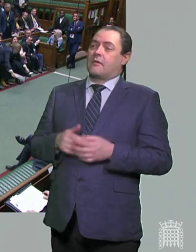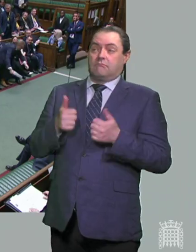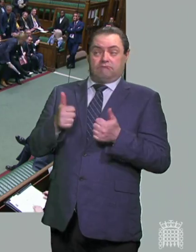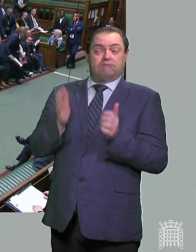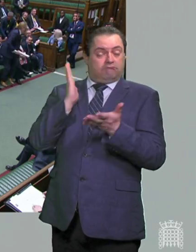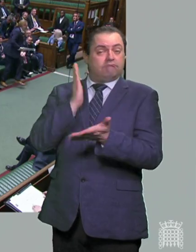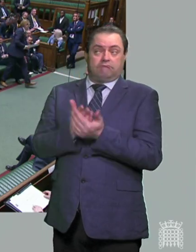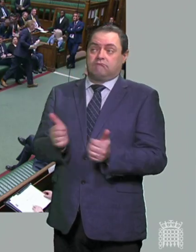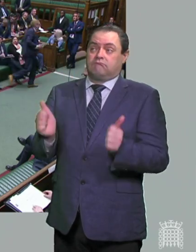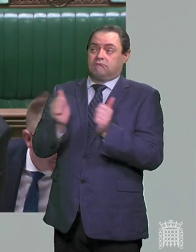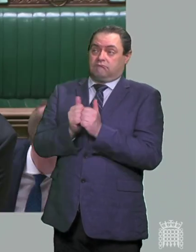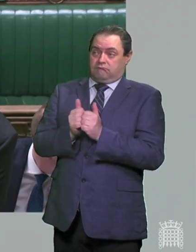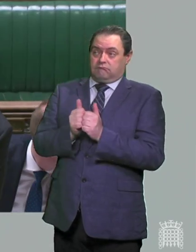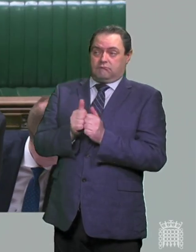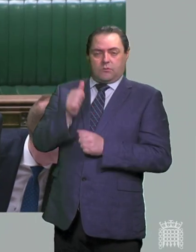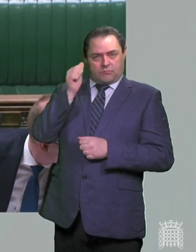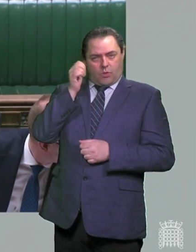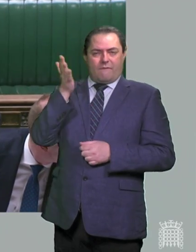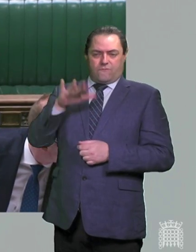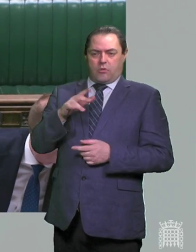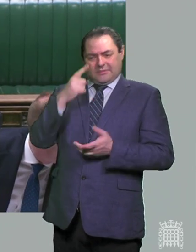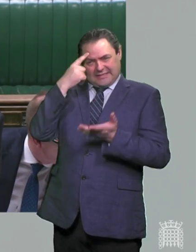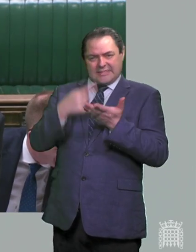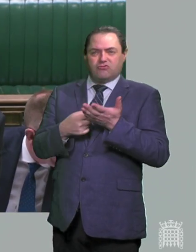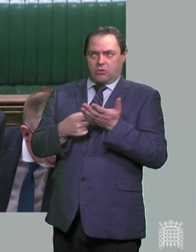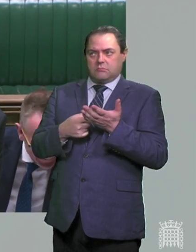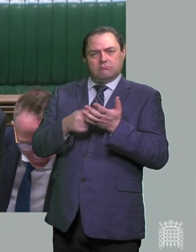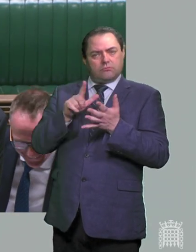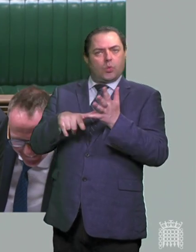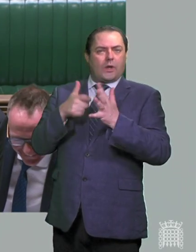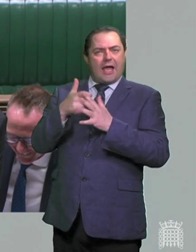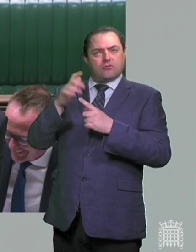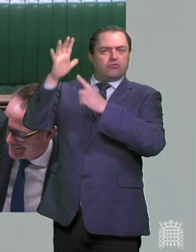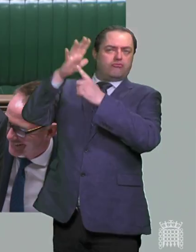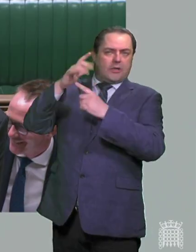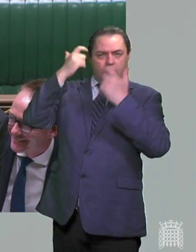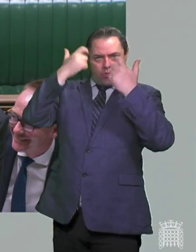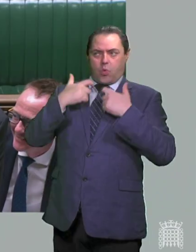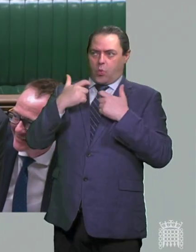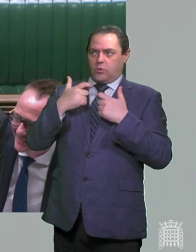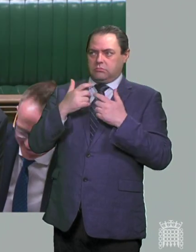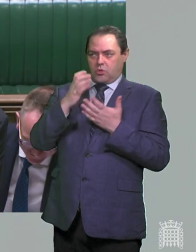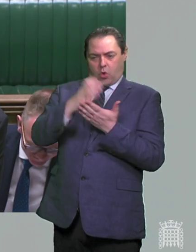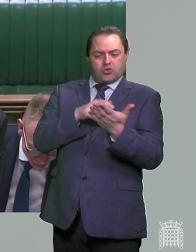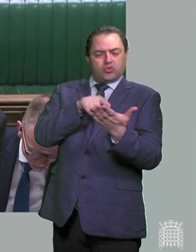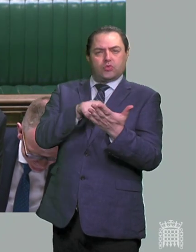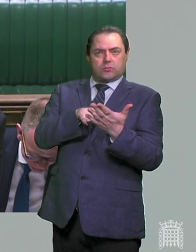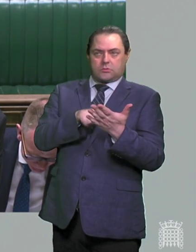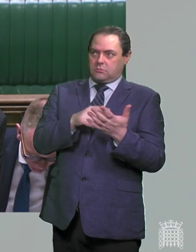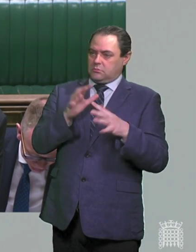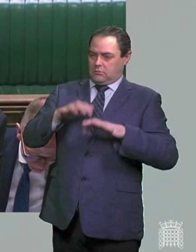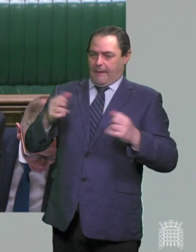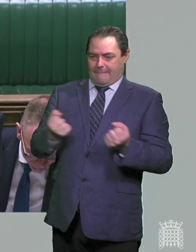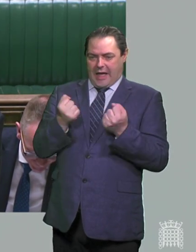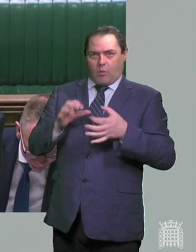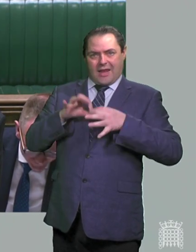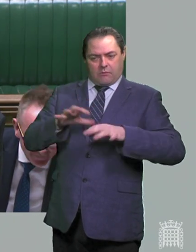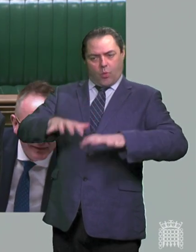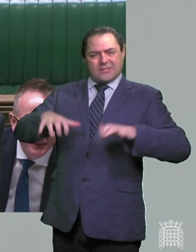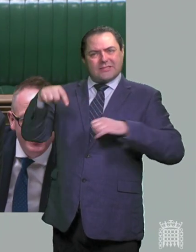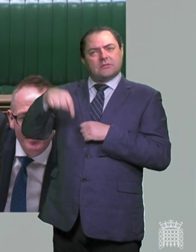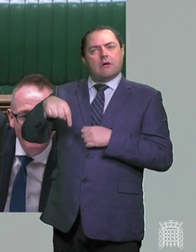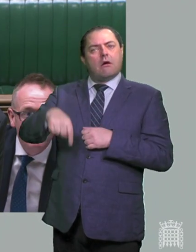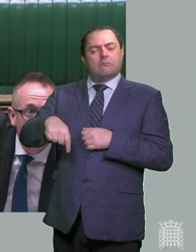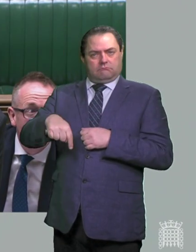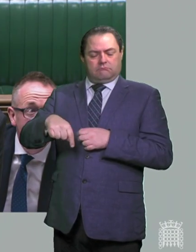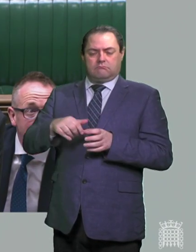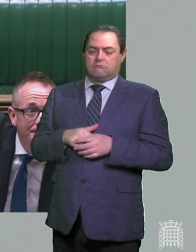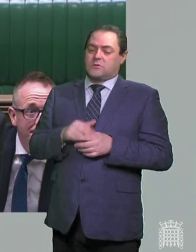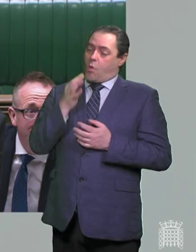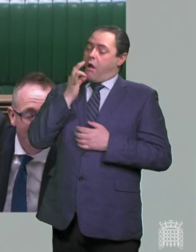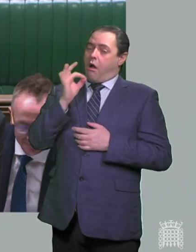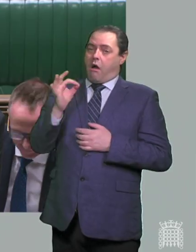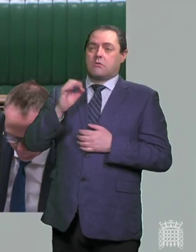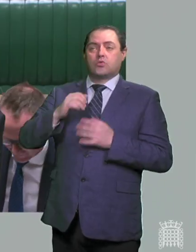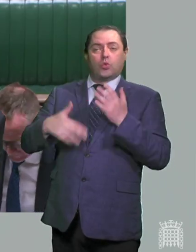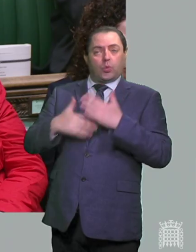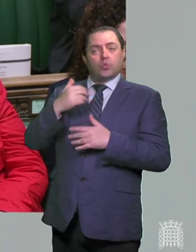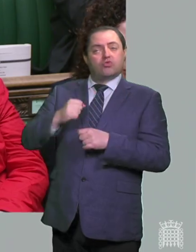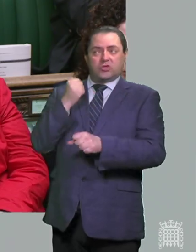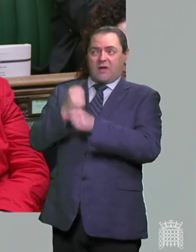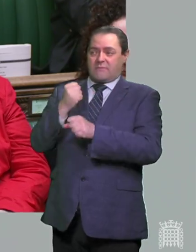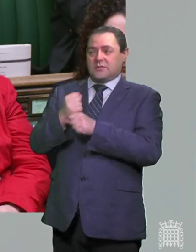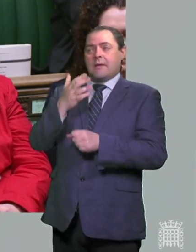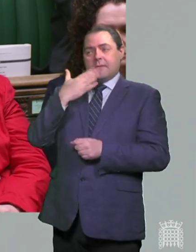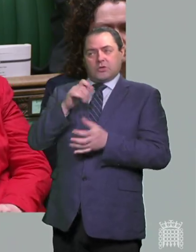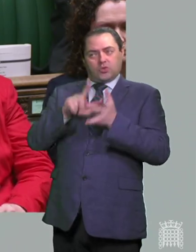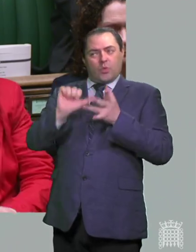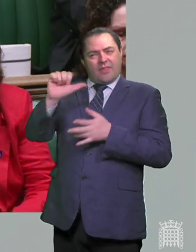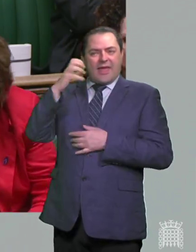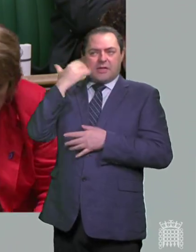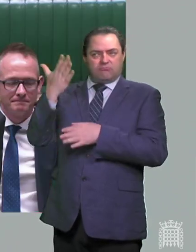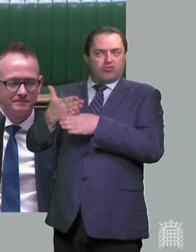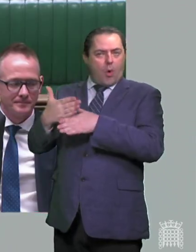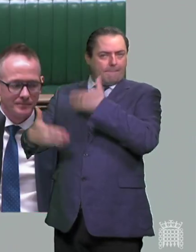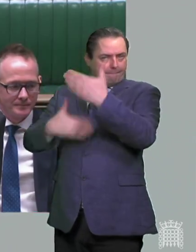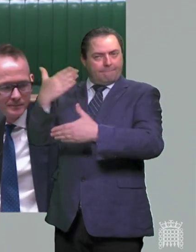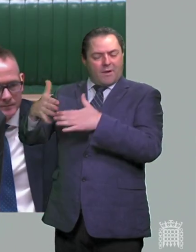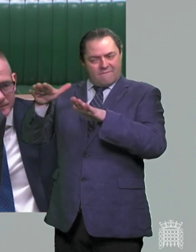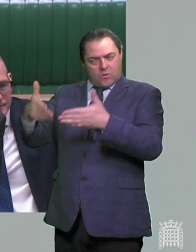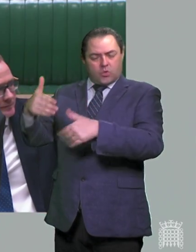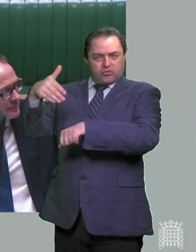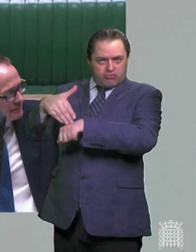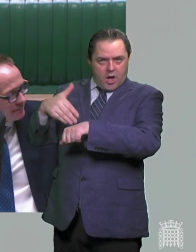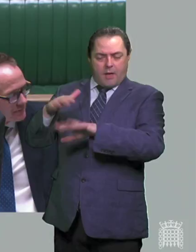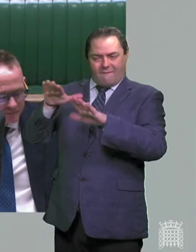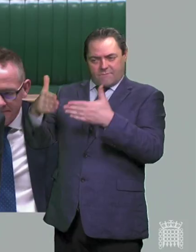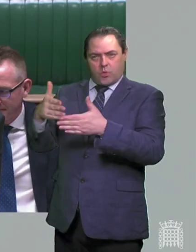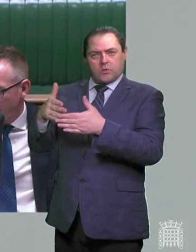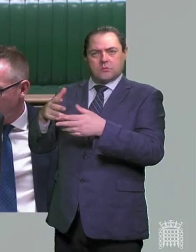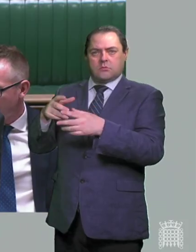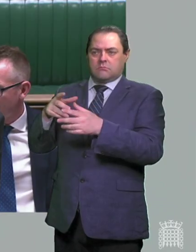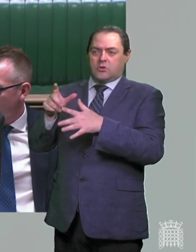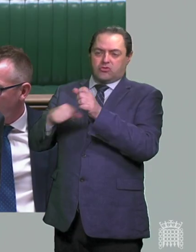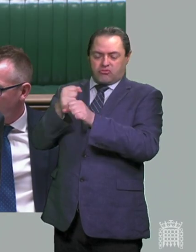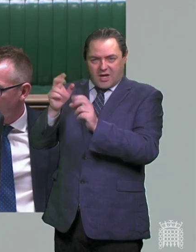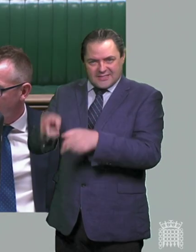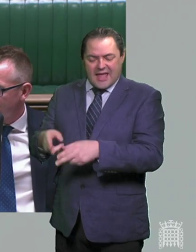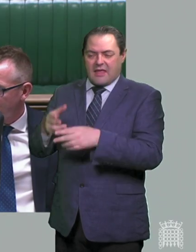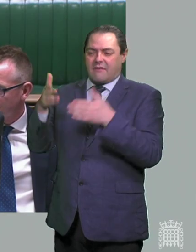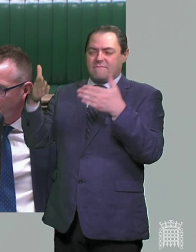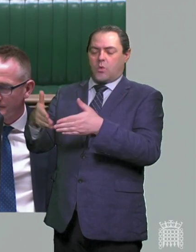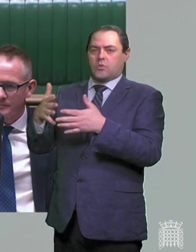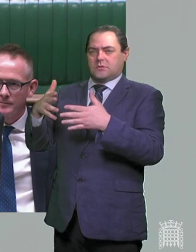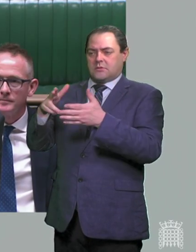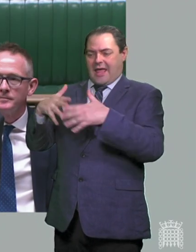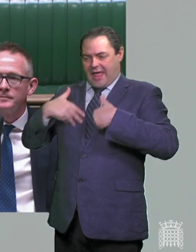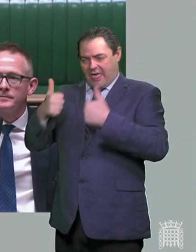Absolutely. We know from the judgment in November of the UK Supreme Court that the constitution is entirely reserved to the United Kingdom Government, and I therefore ask the new Scottish Government to do the day job: to focus on crime, to focus on drug deaths, to focus on the health service, and to focus on education.